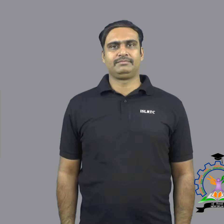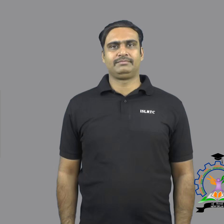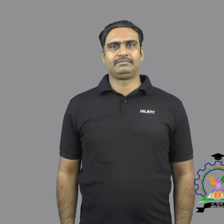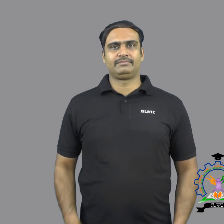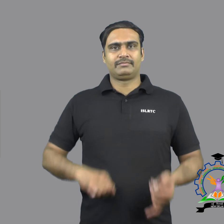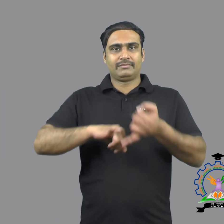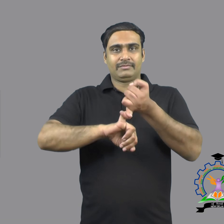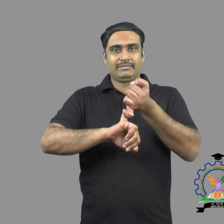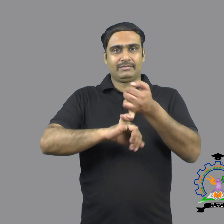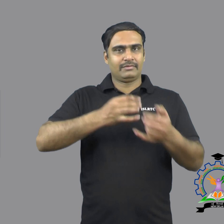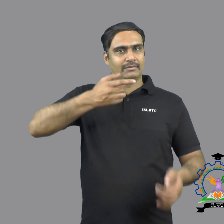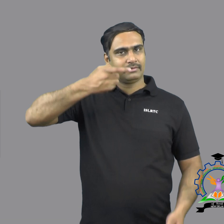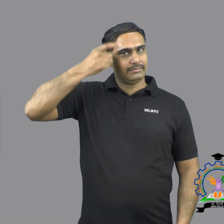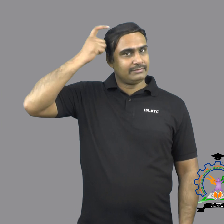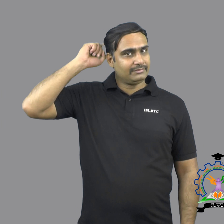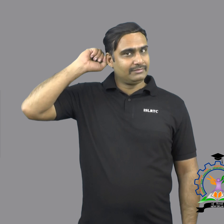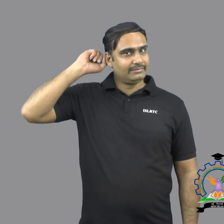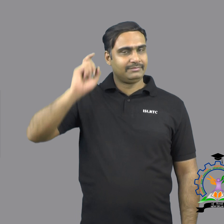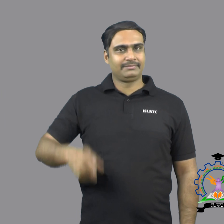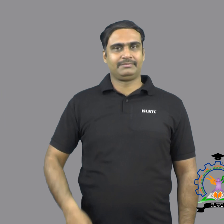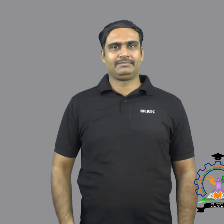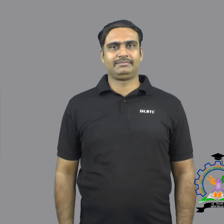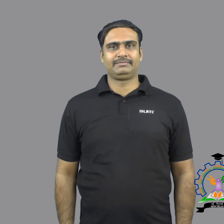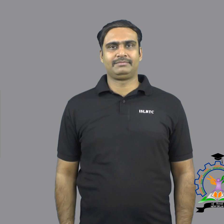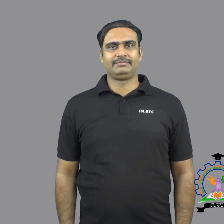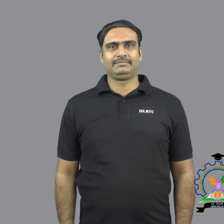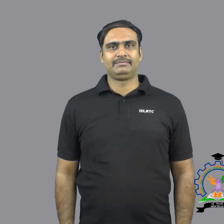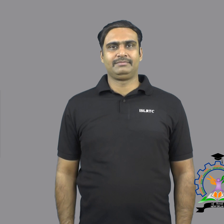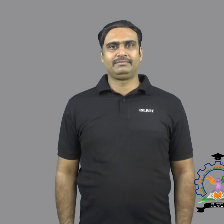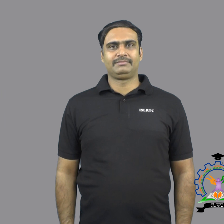Samsung